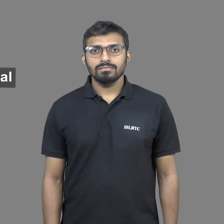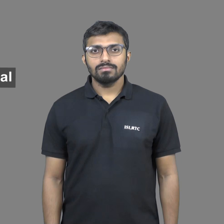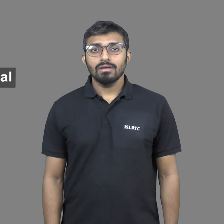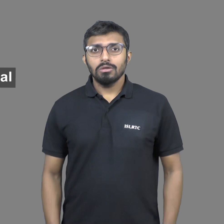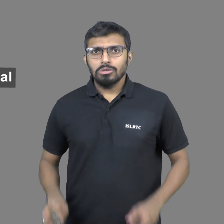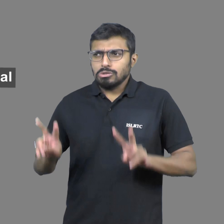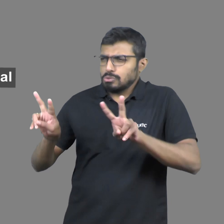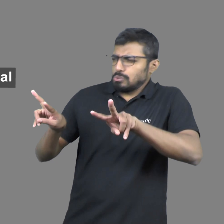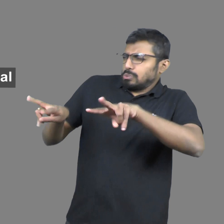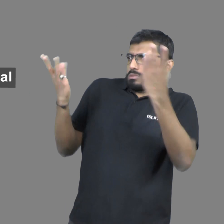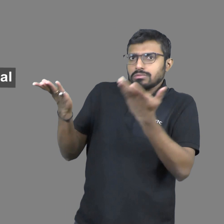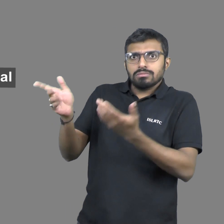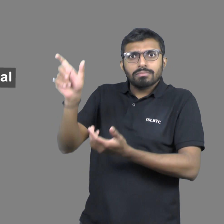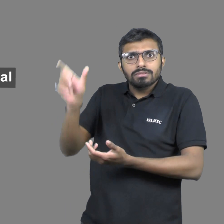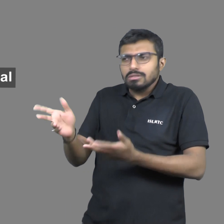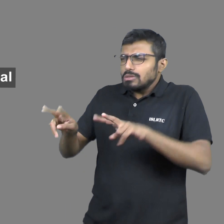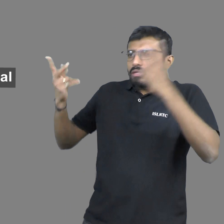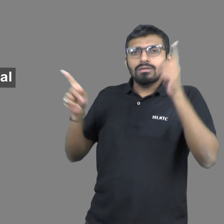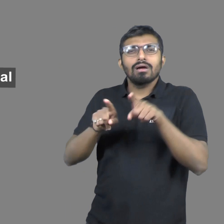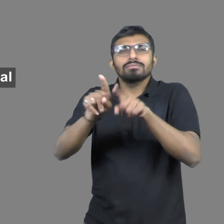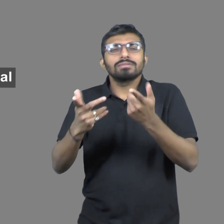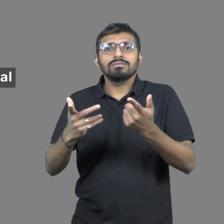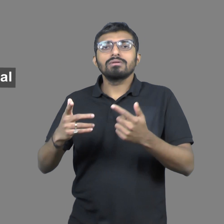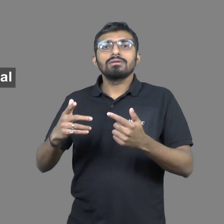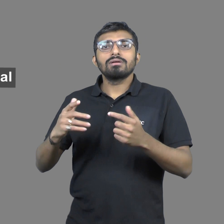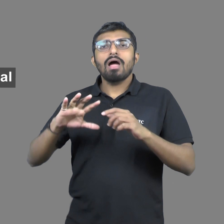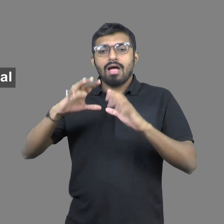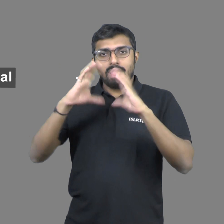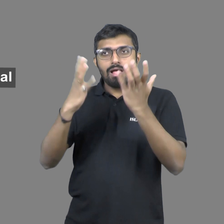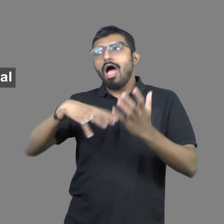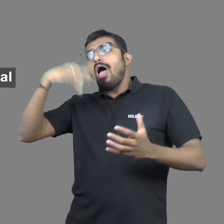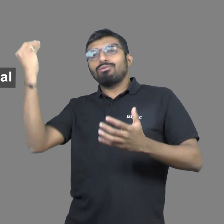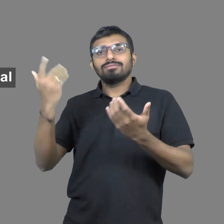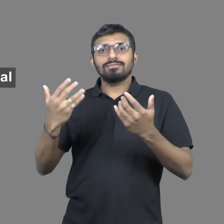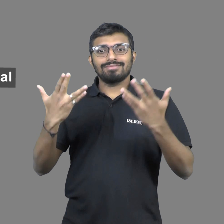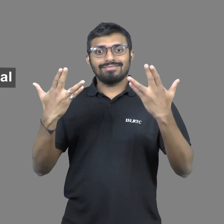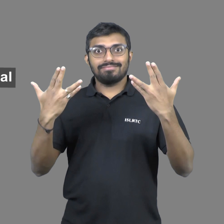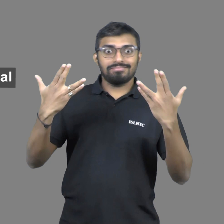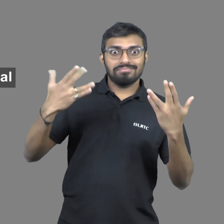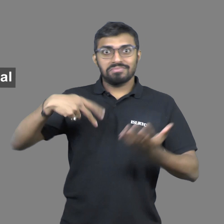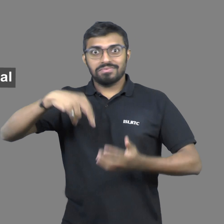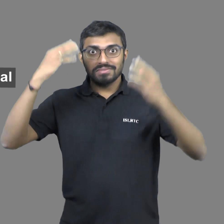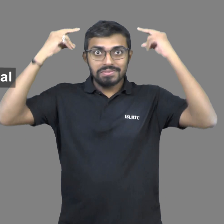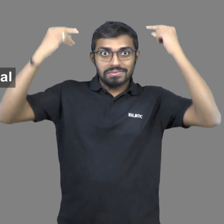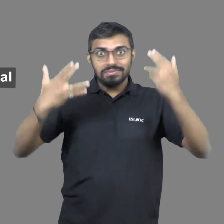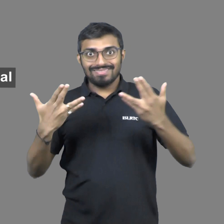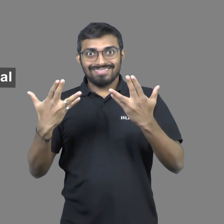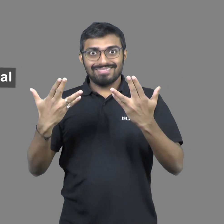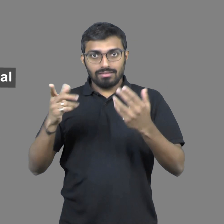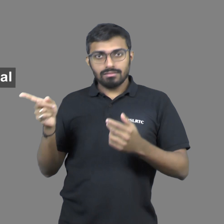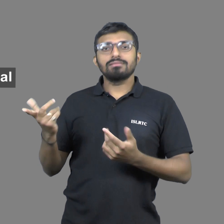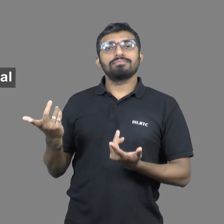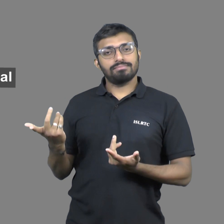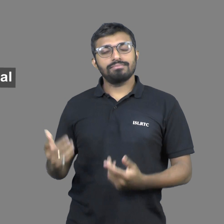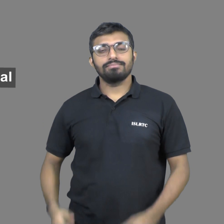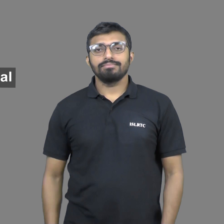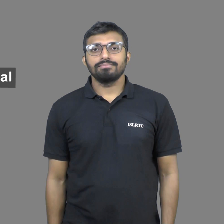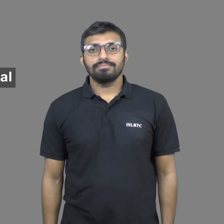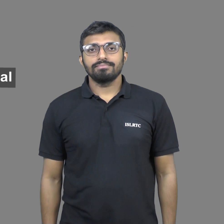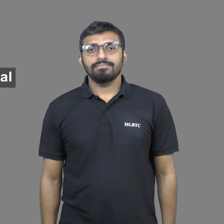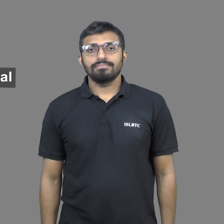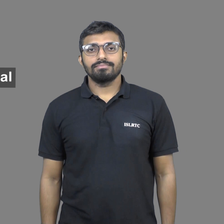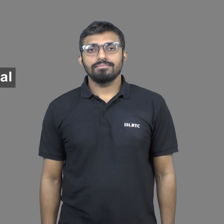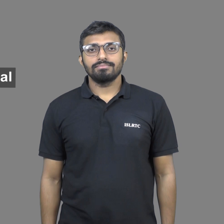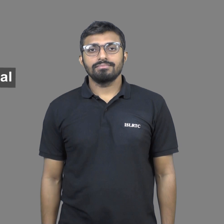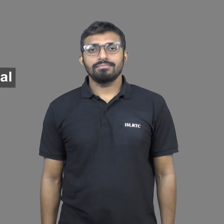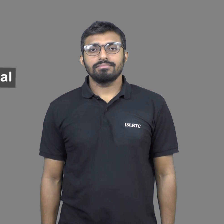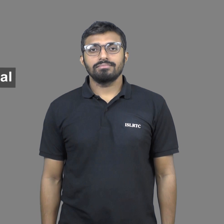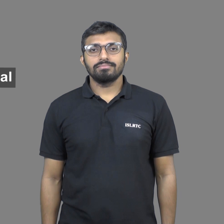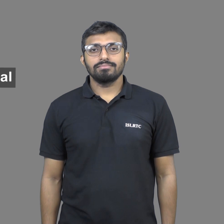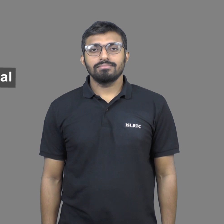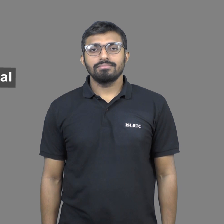Alien Extraterrestrial